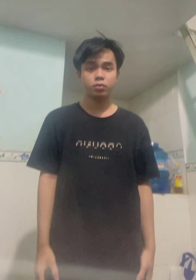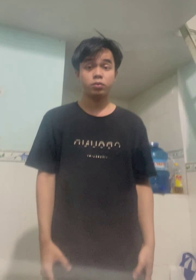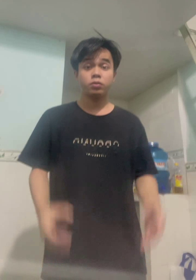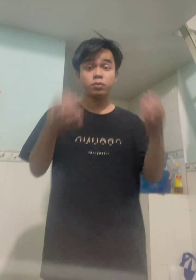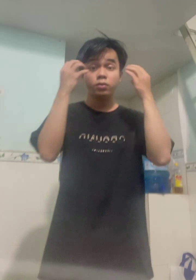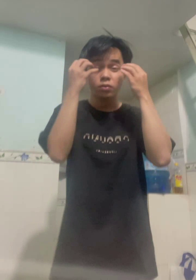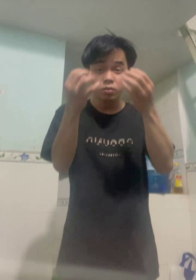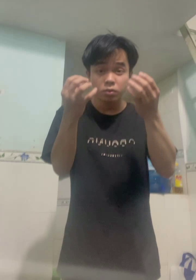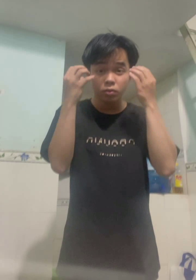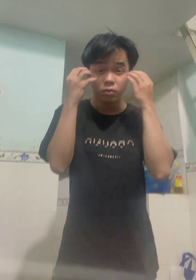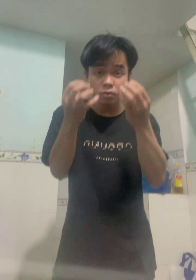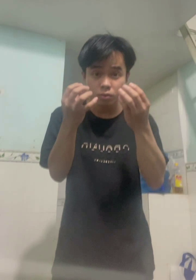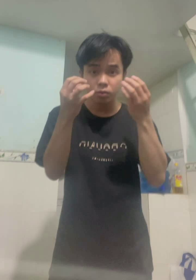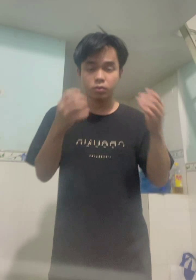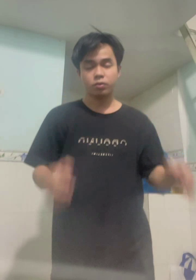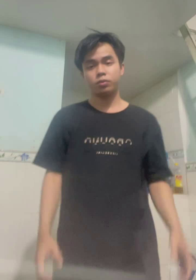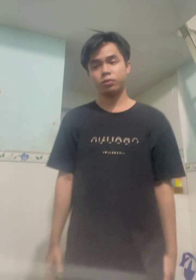ngac nhien